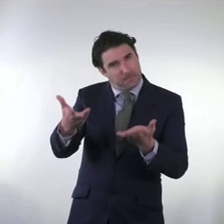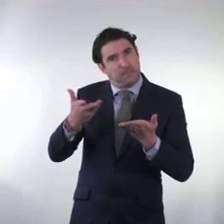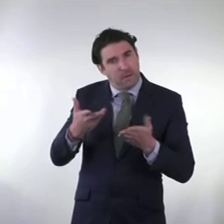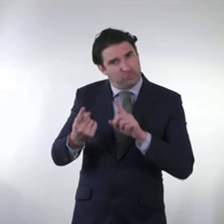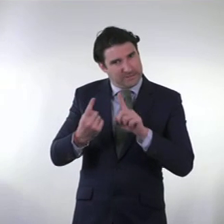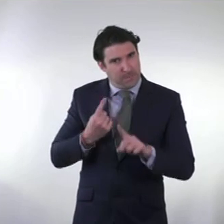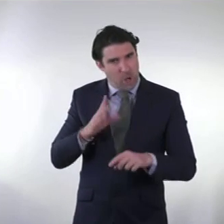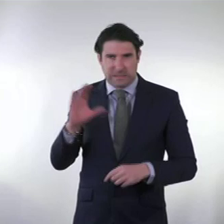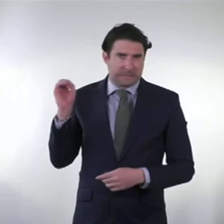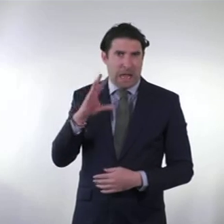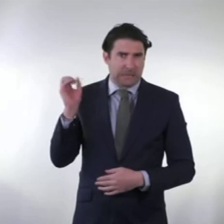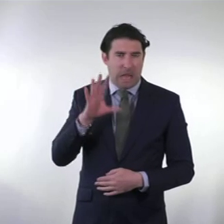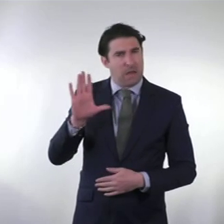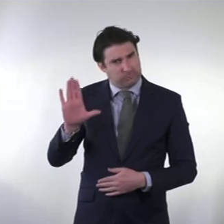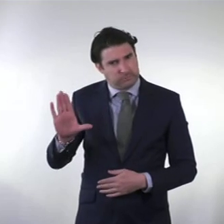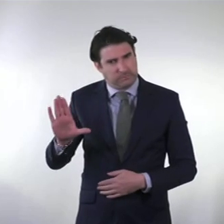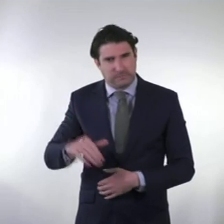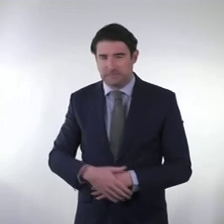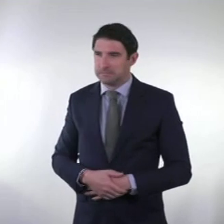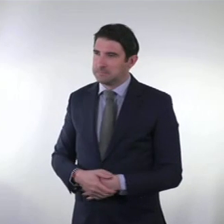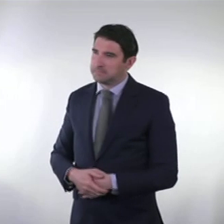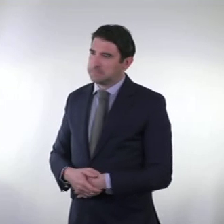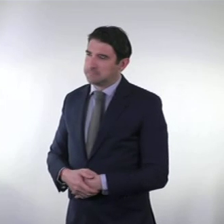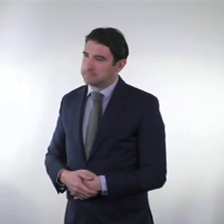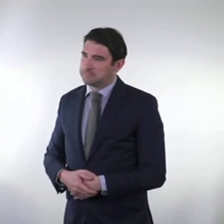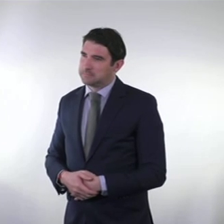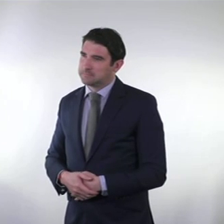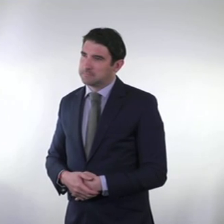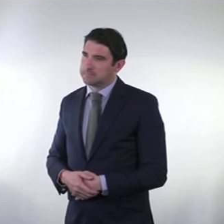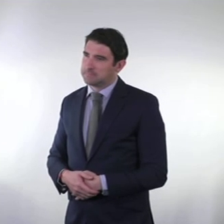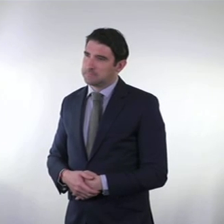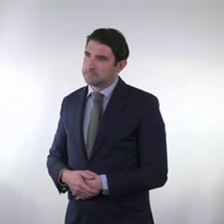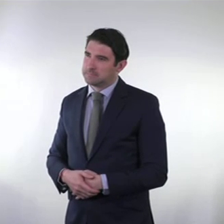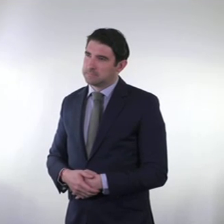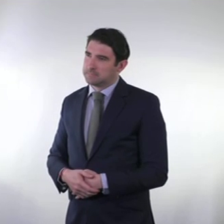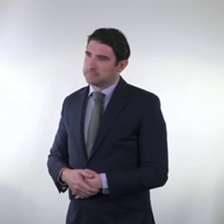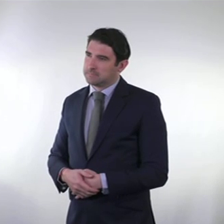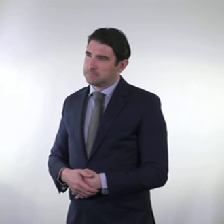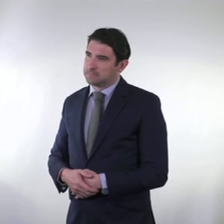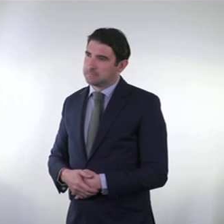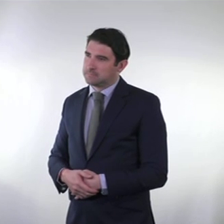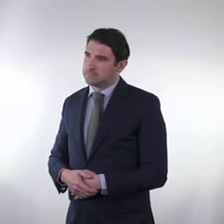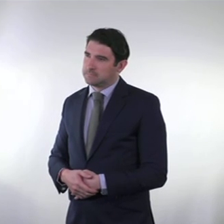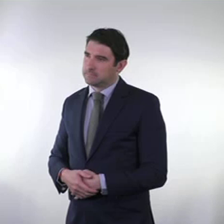I am very grateful, Mr Speaker. I think the answer is very clear.